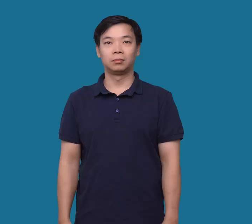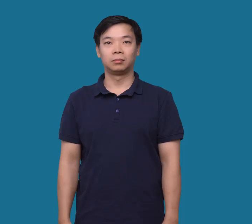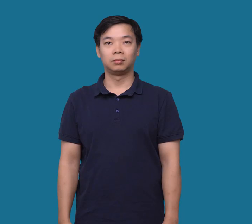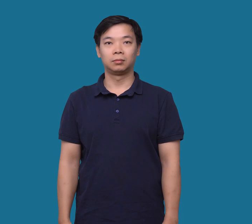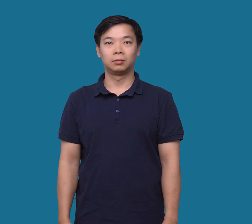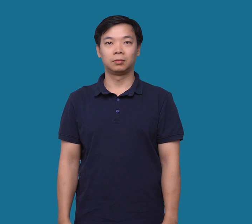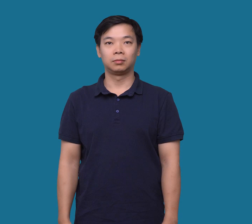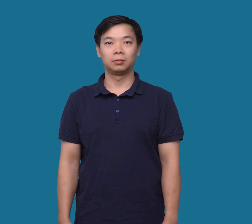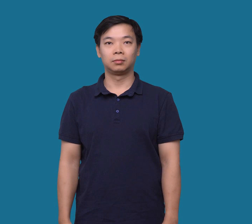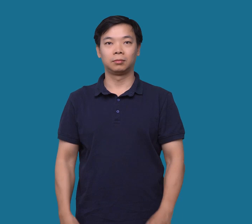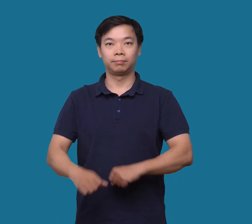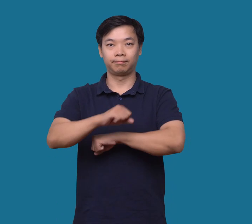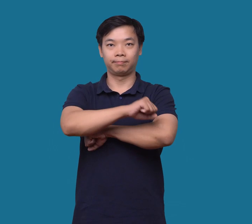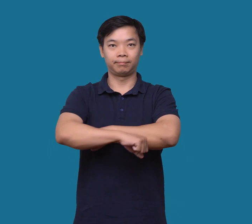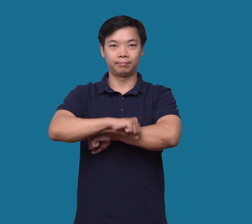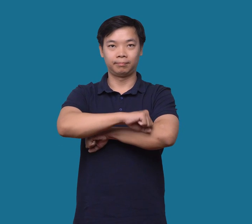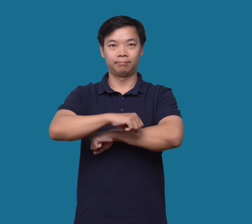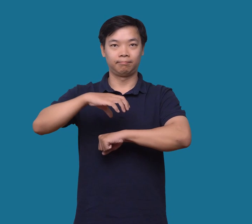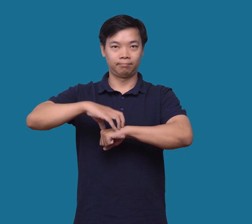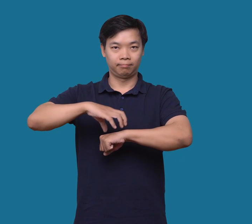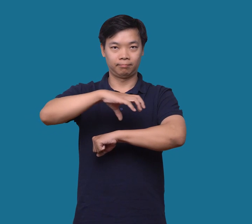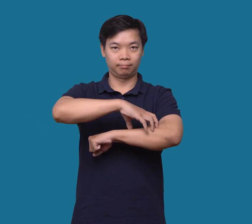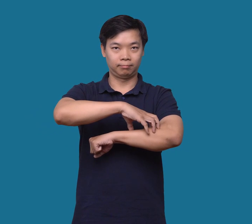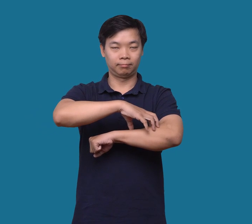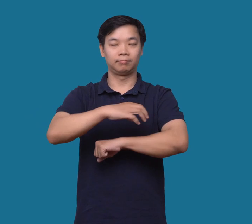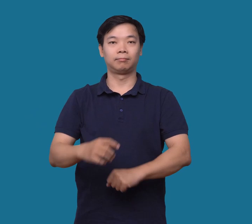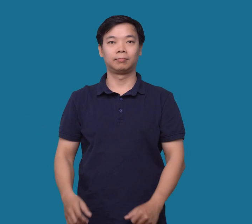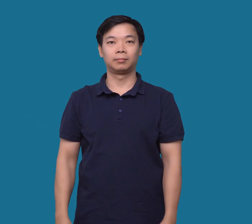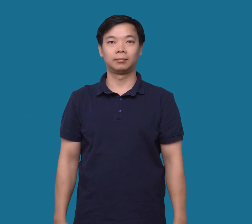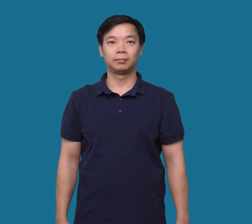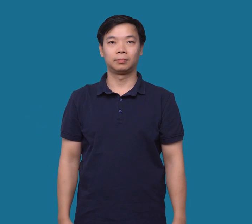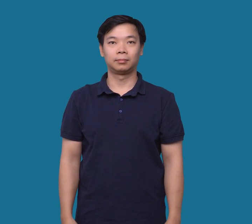toa xe